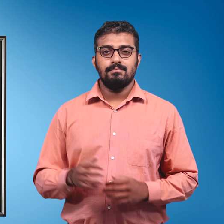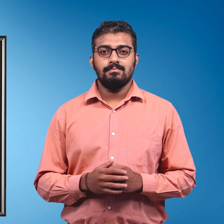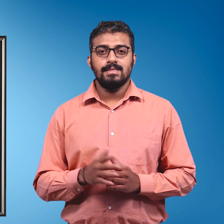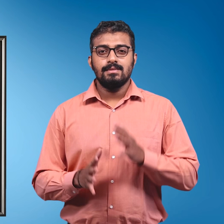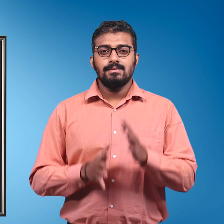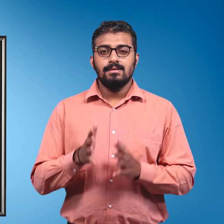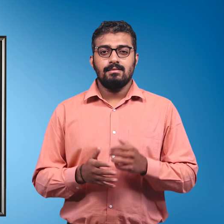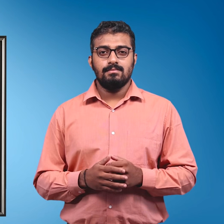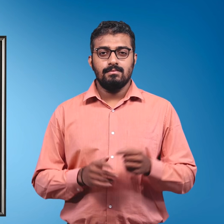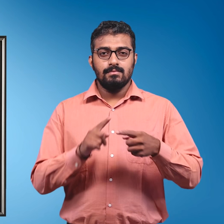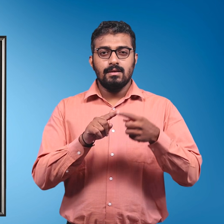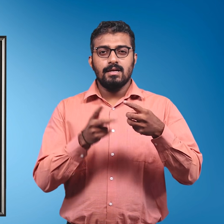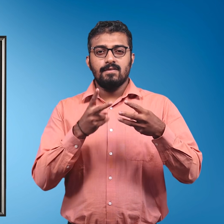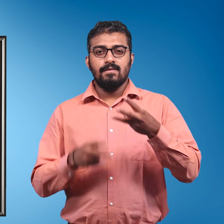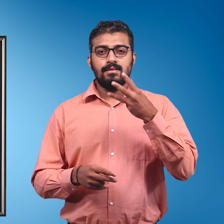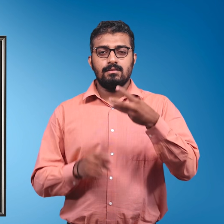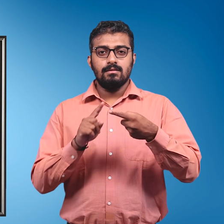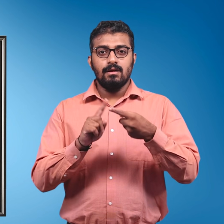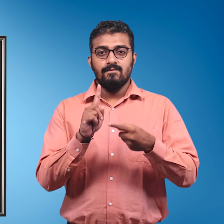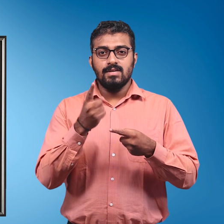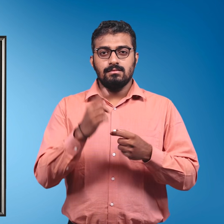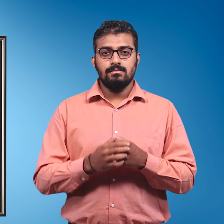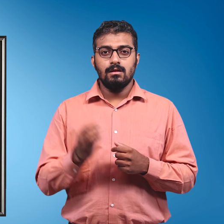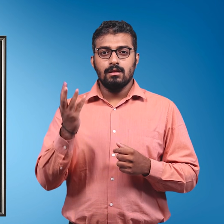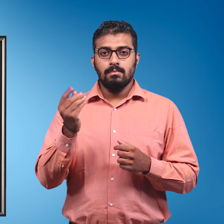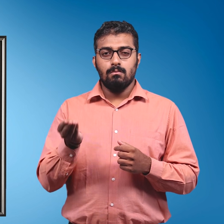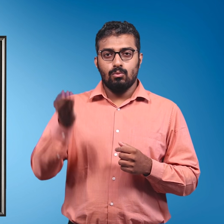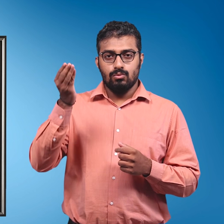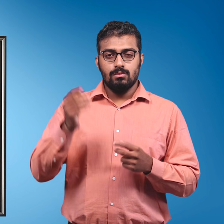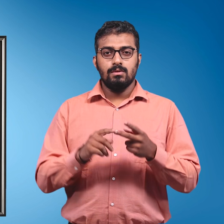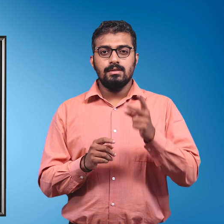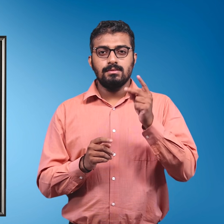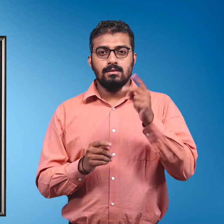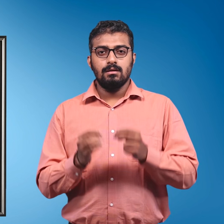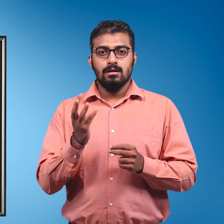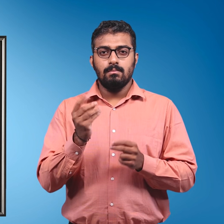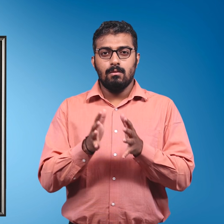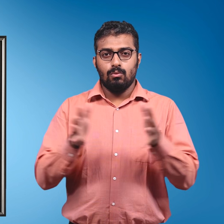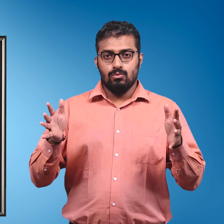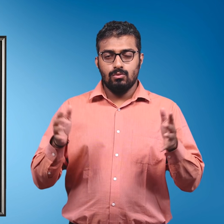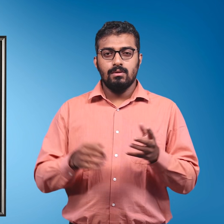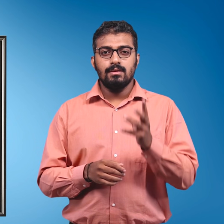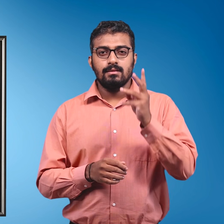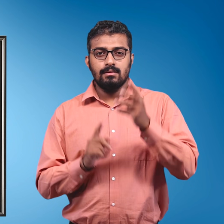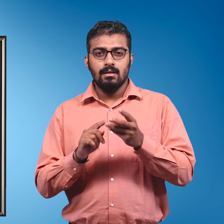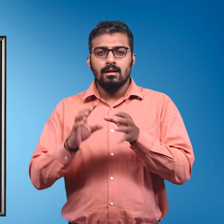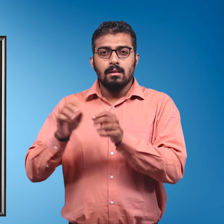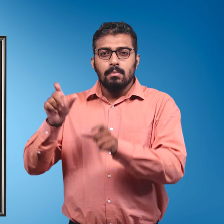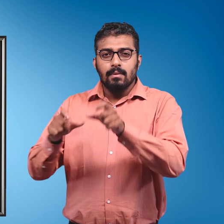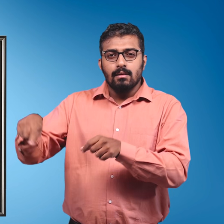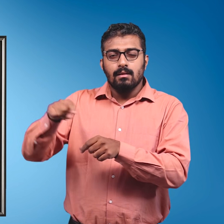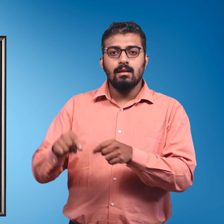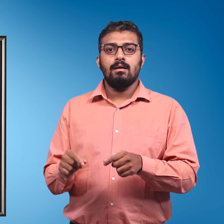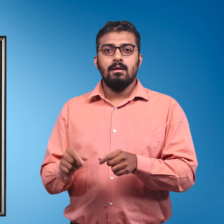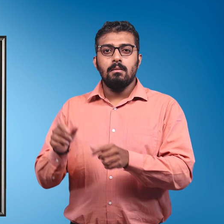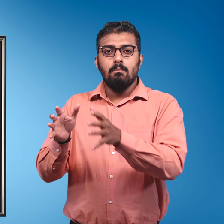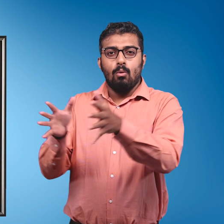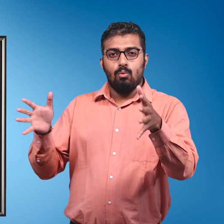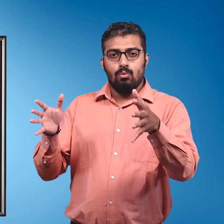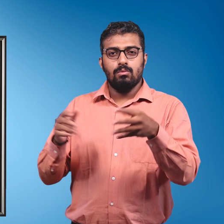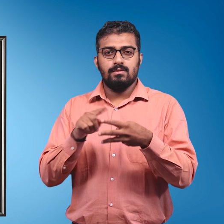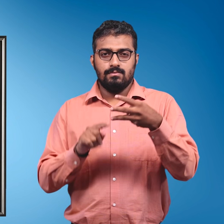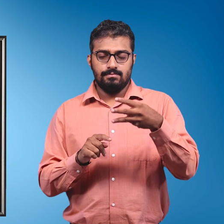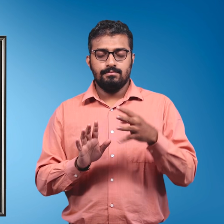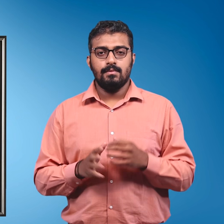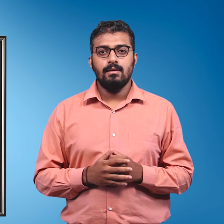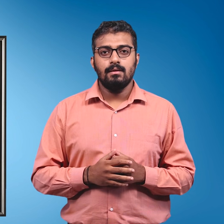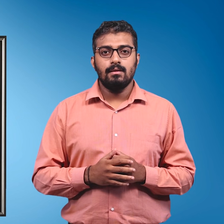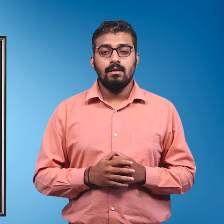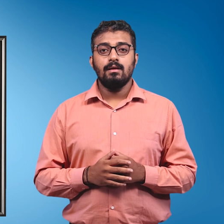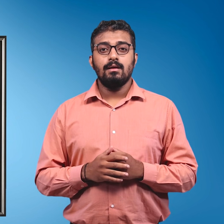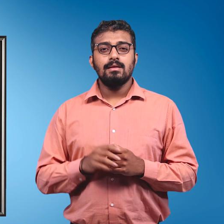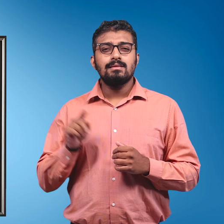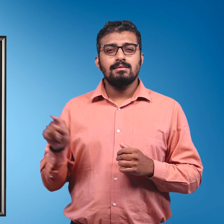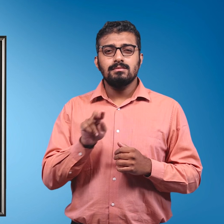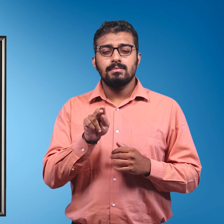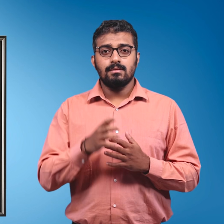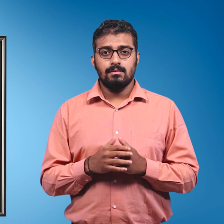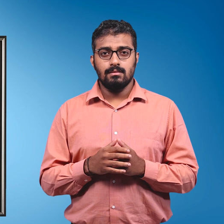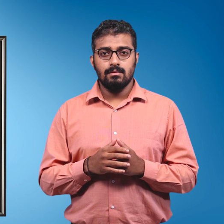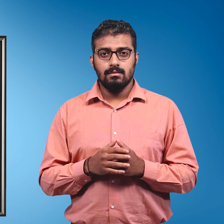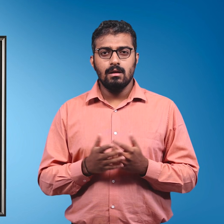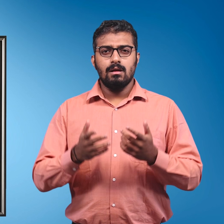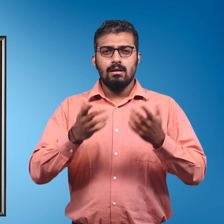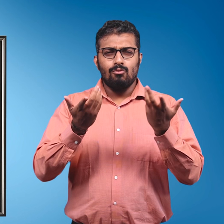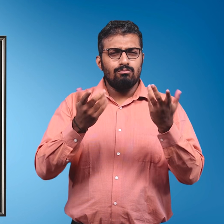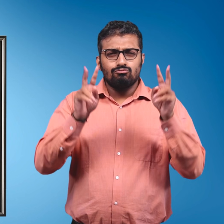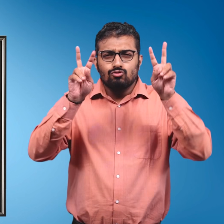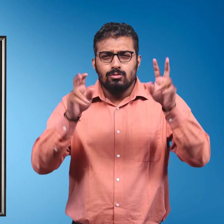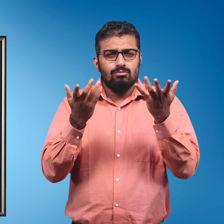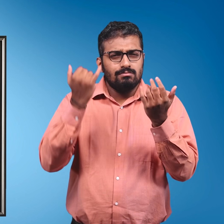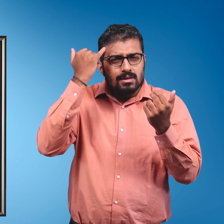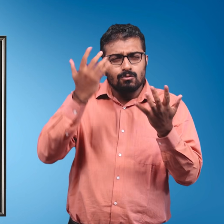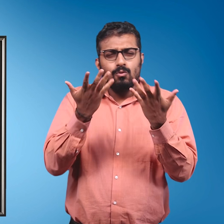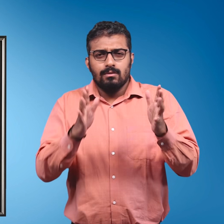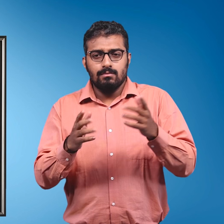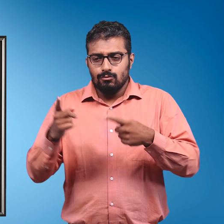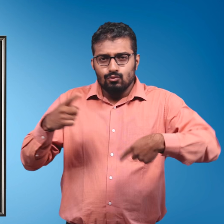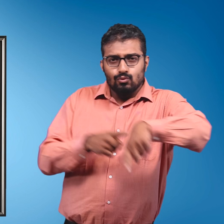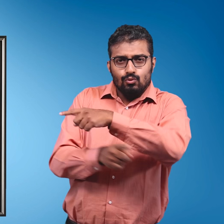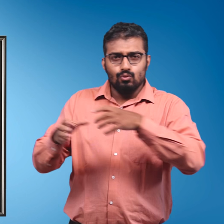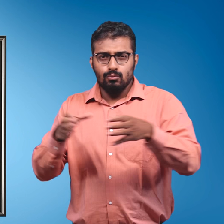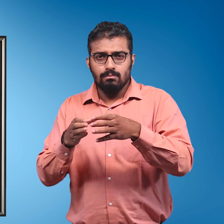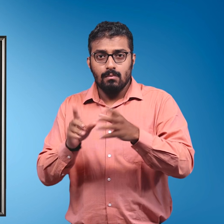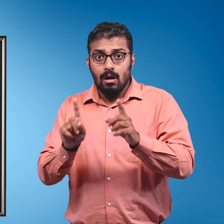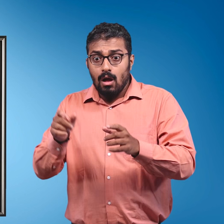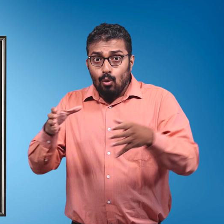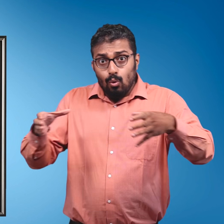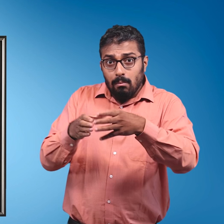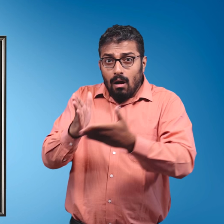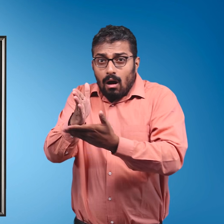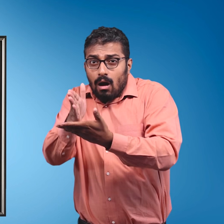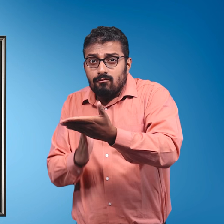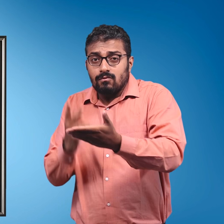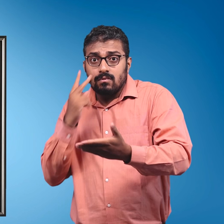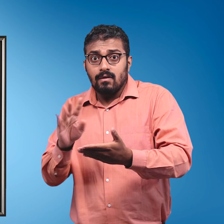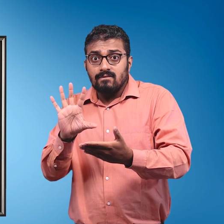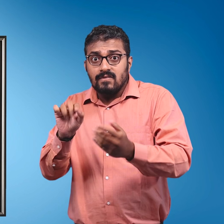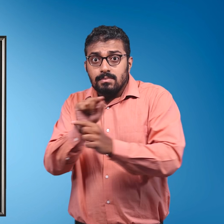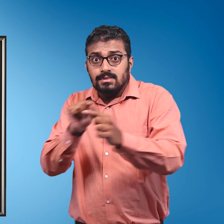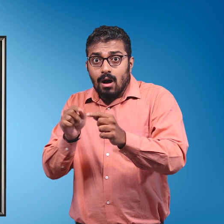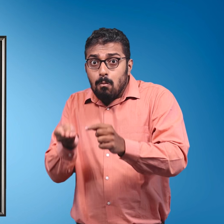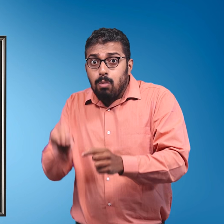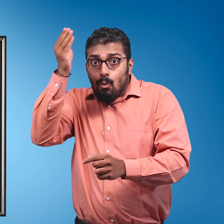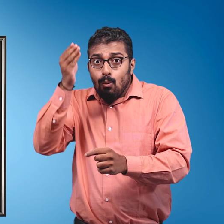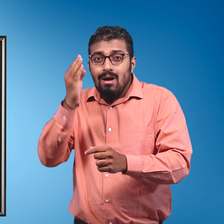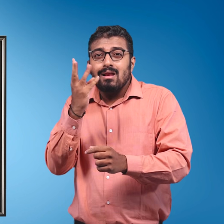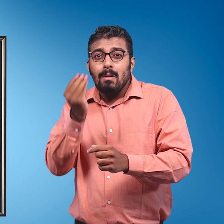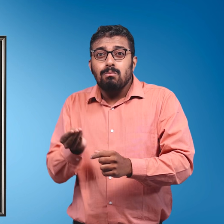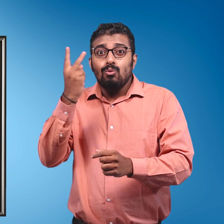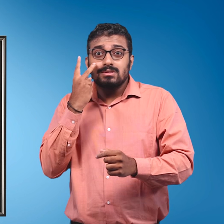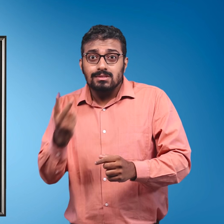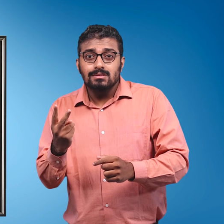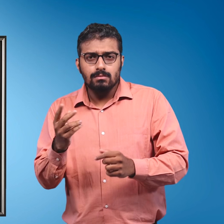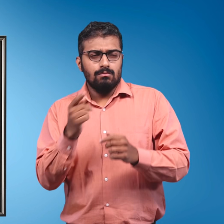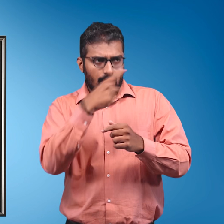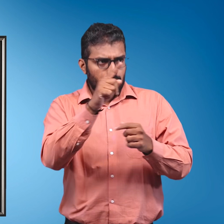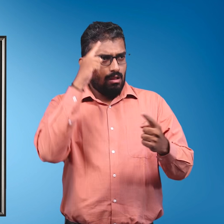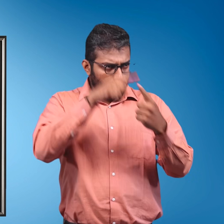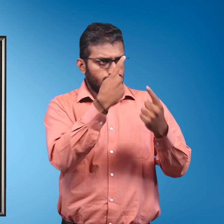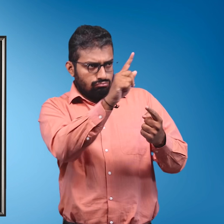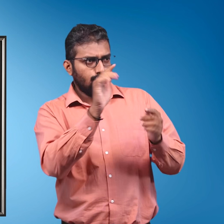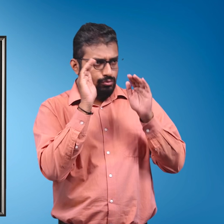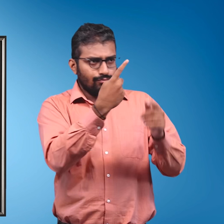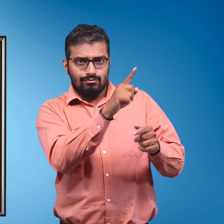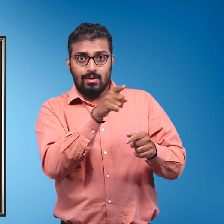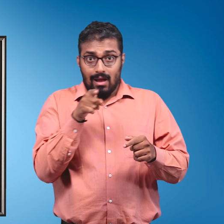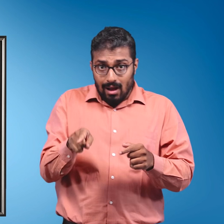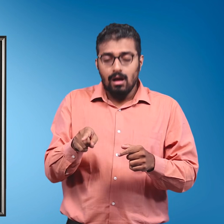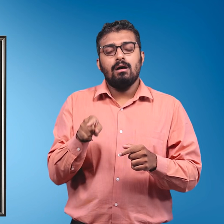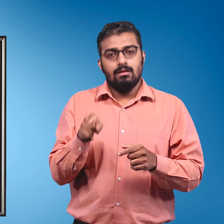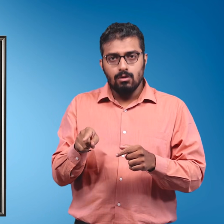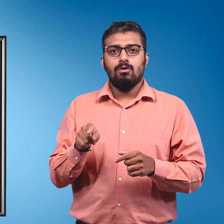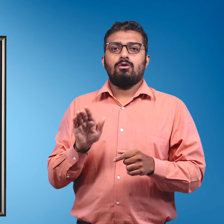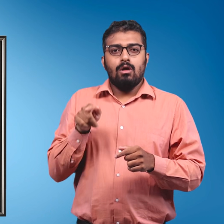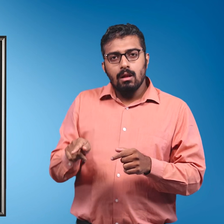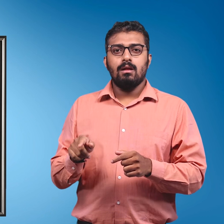Majority This sign means majority. This is a situation when more than half the number in a group supports a decision or an idea.